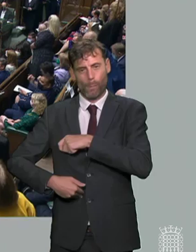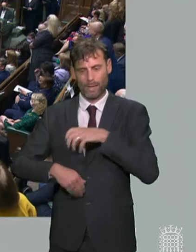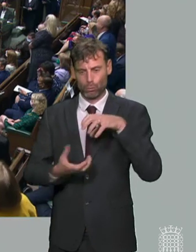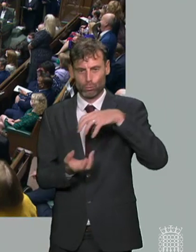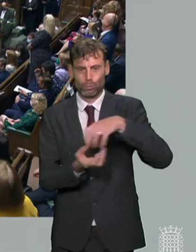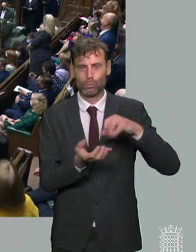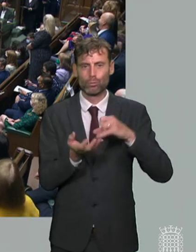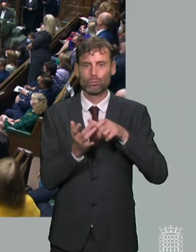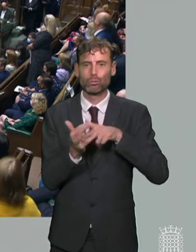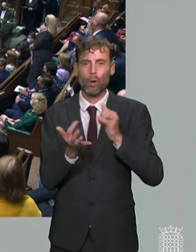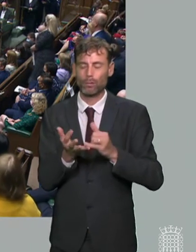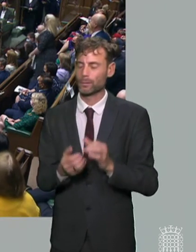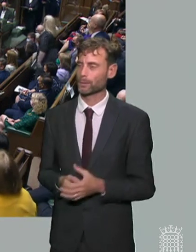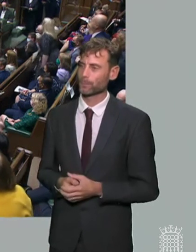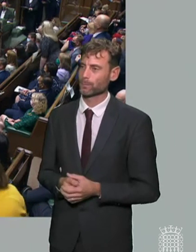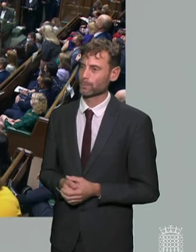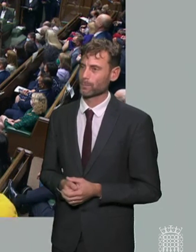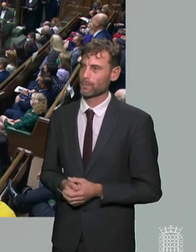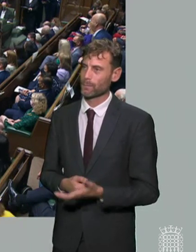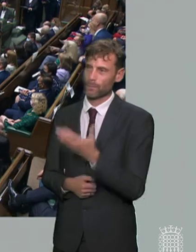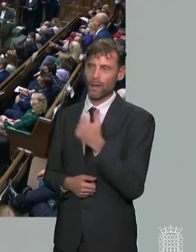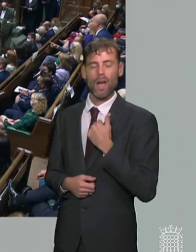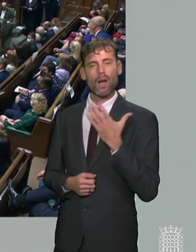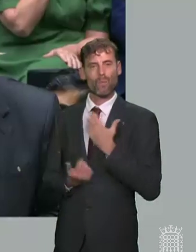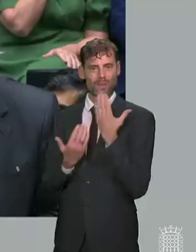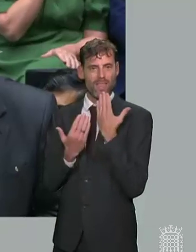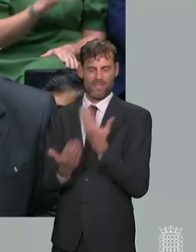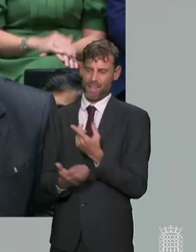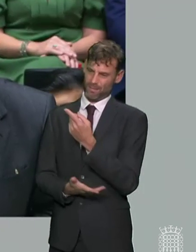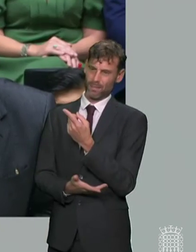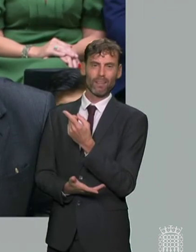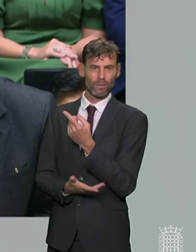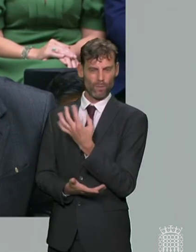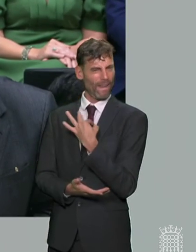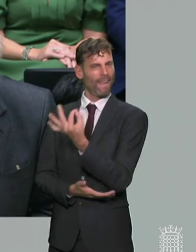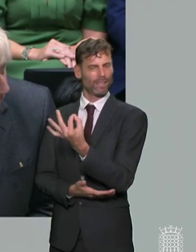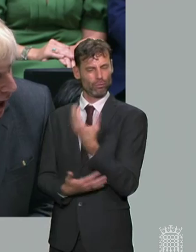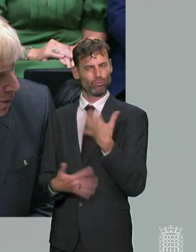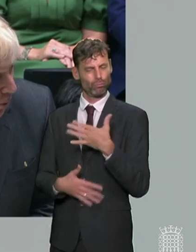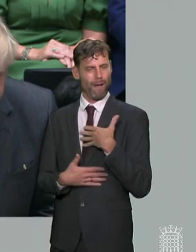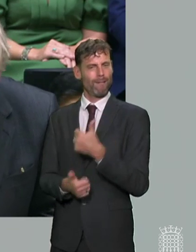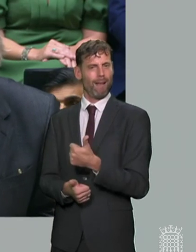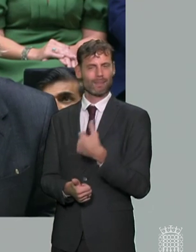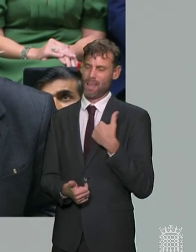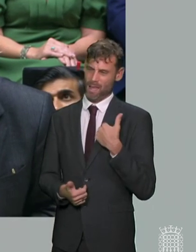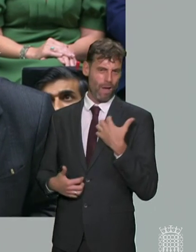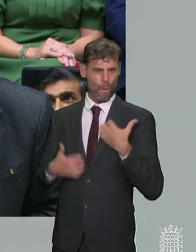I thank the honourable Gentleman for his kind invitation.